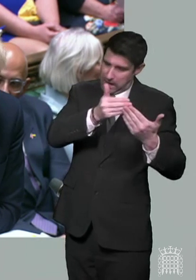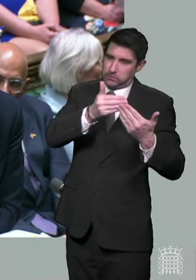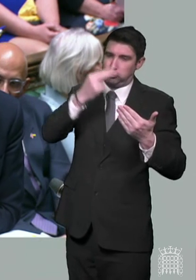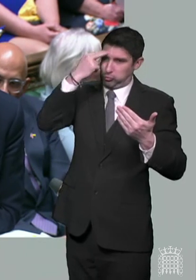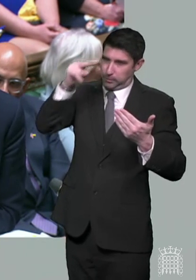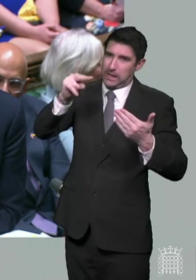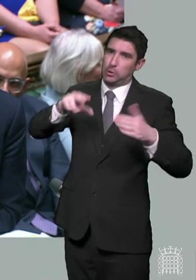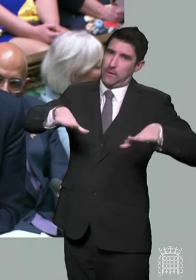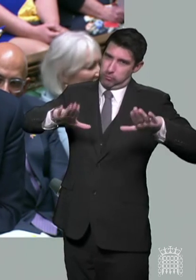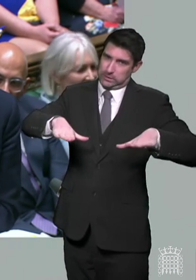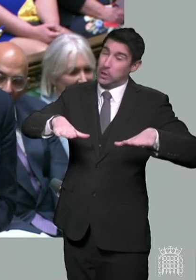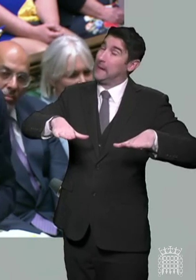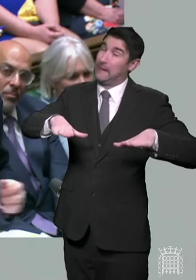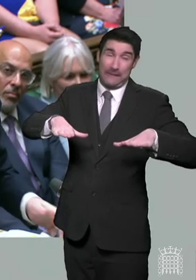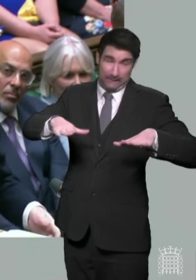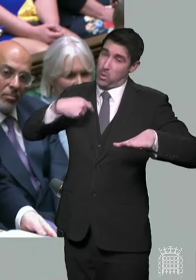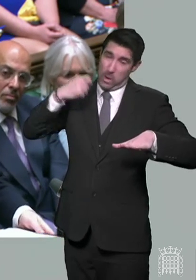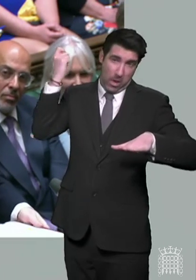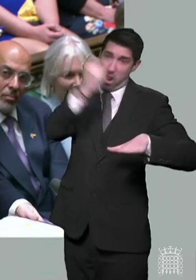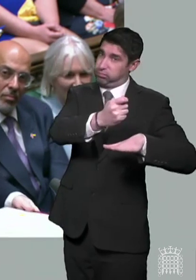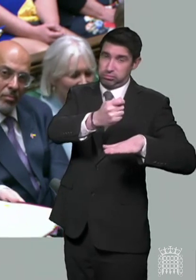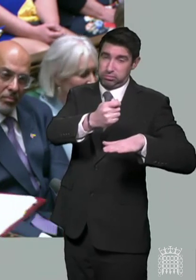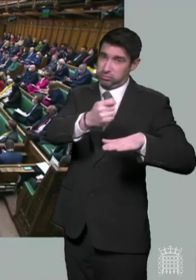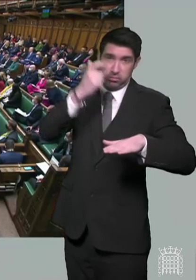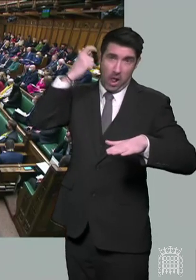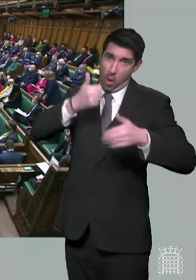Clearly they will face sanctions if they fail to do so.